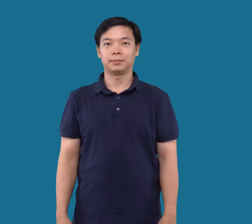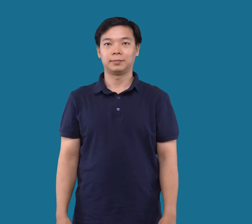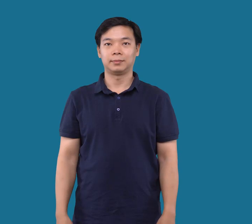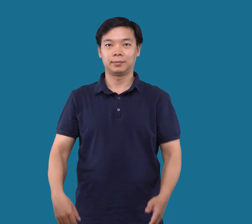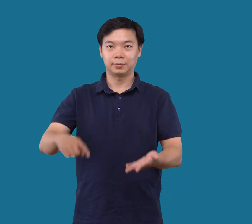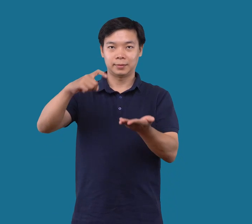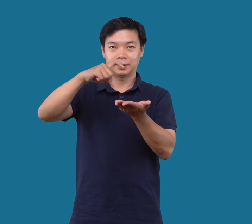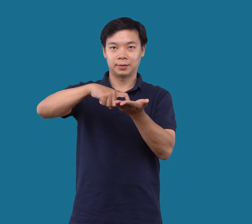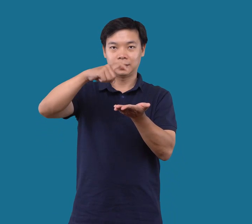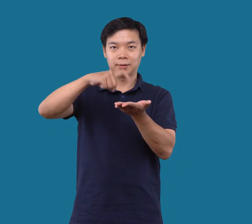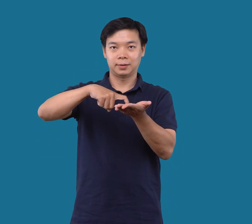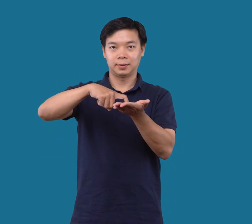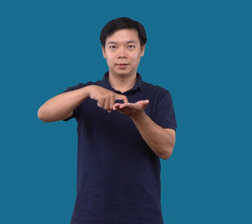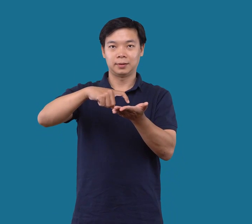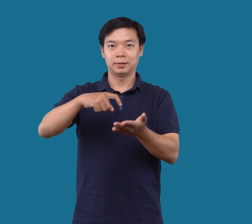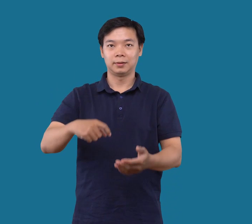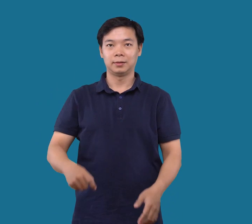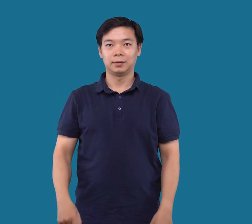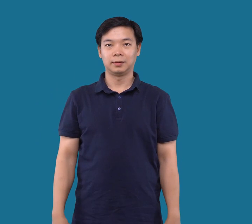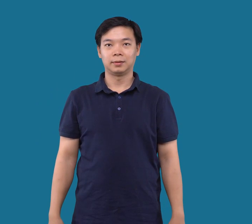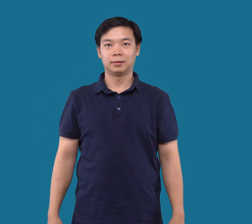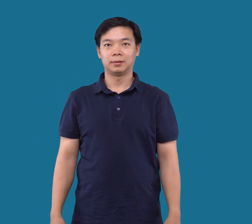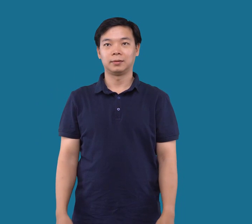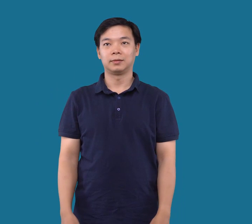con gà